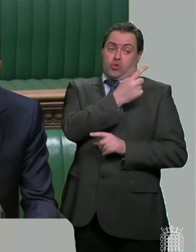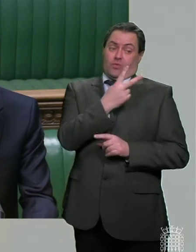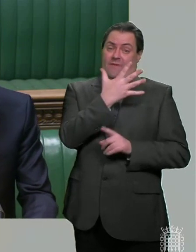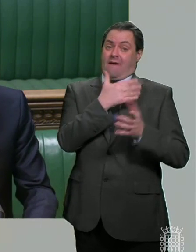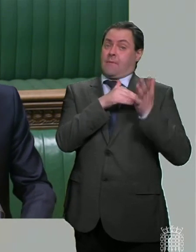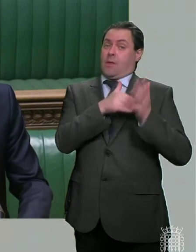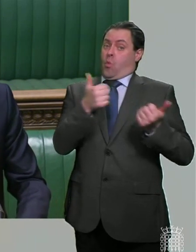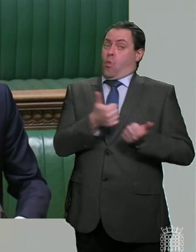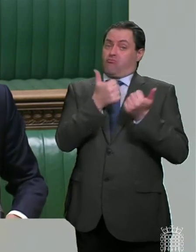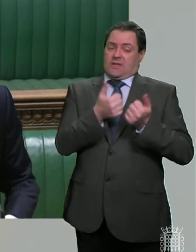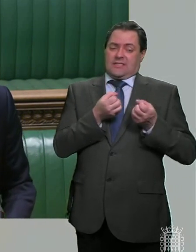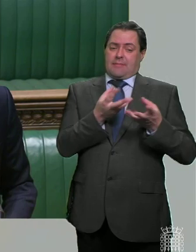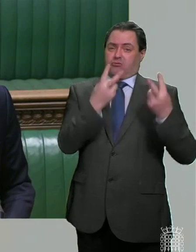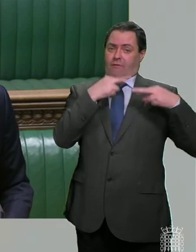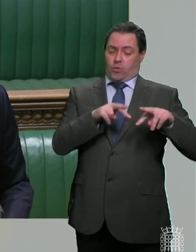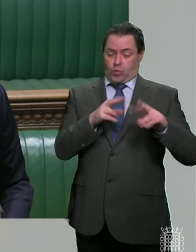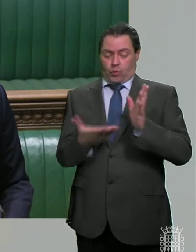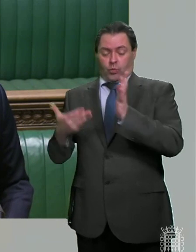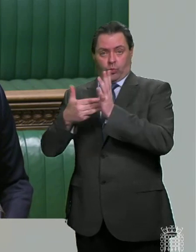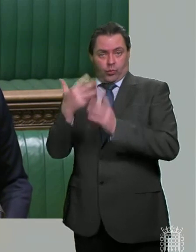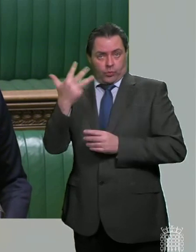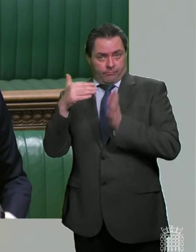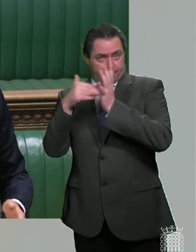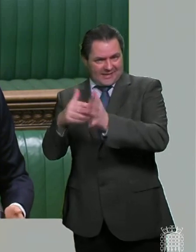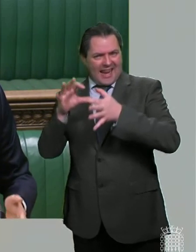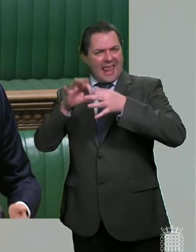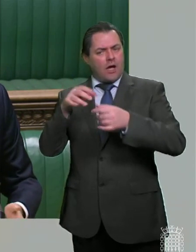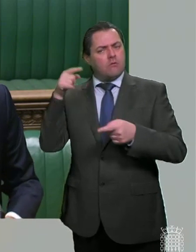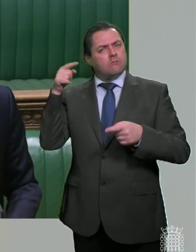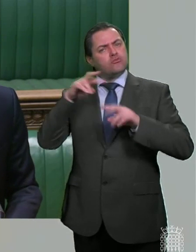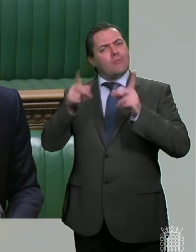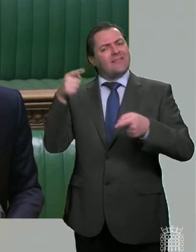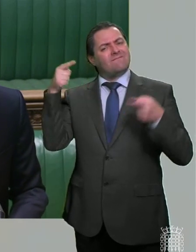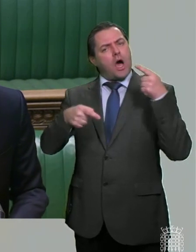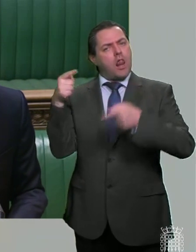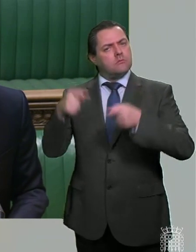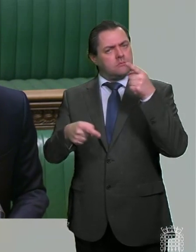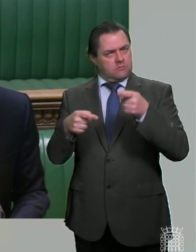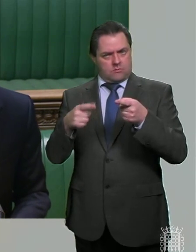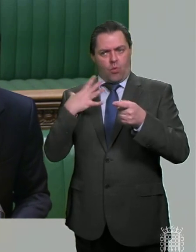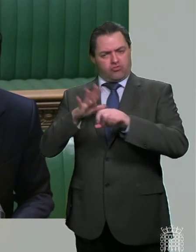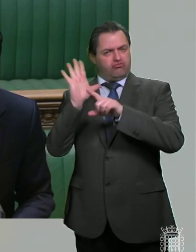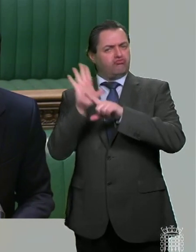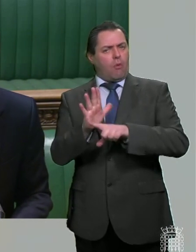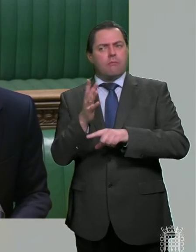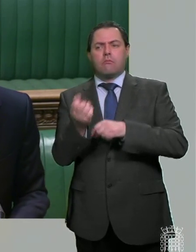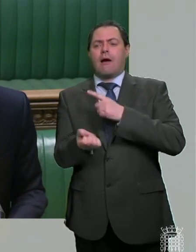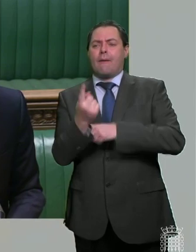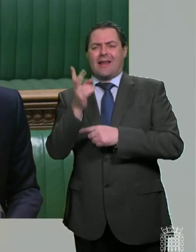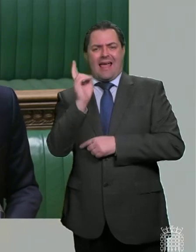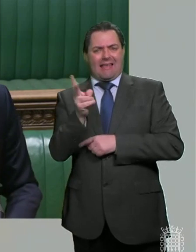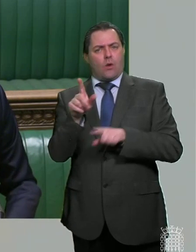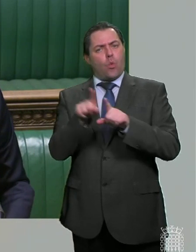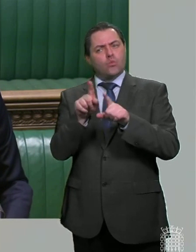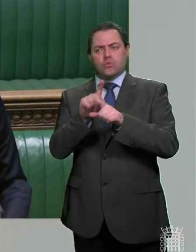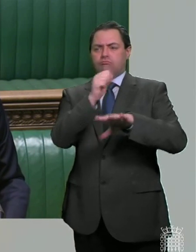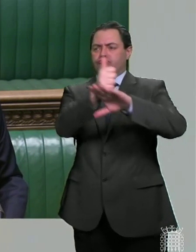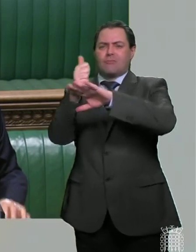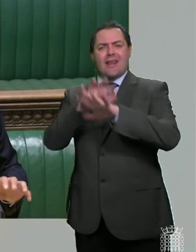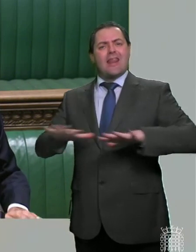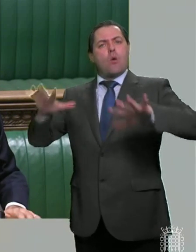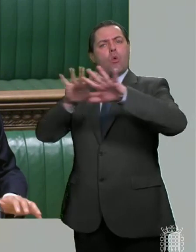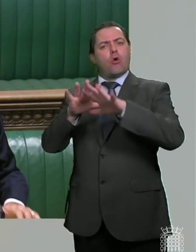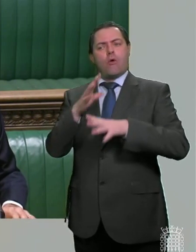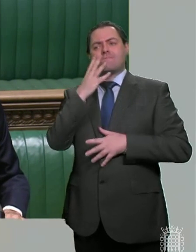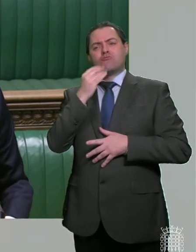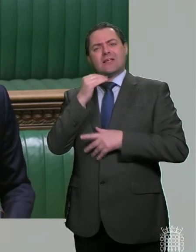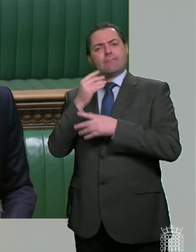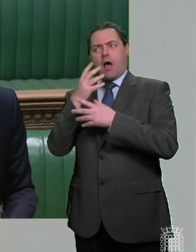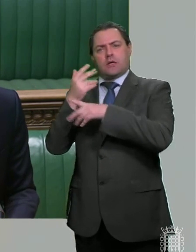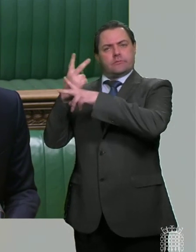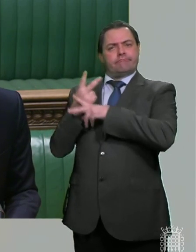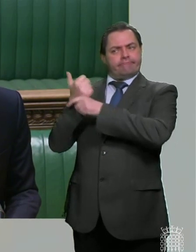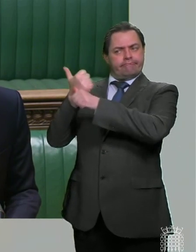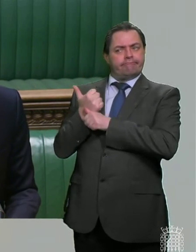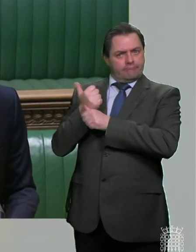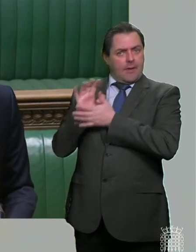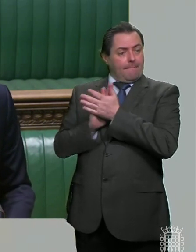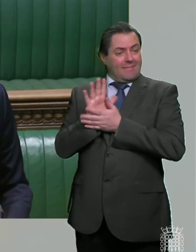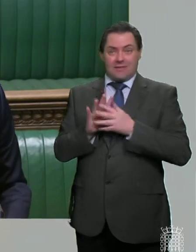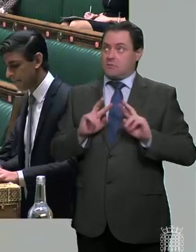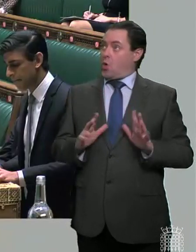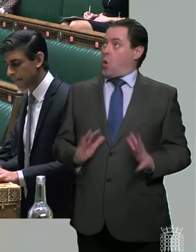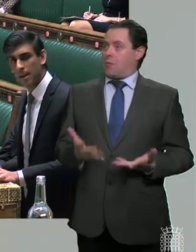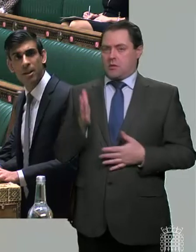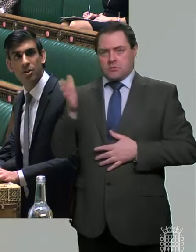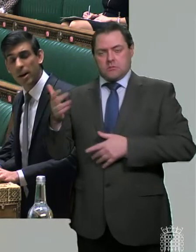announced at the spending review, for domestic violence programmes to reduce the risk of reoffending and to pilot a network of respite rooms to provide specialist support for vulnerable homeless women.